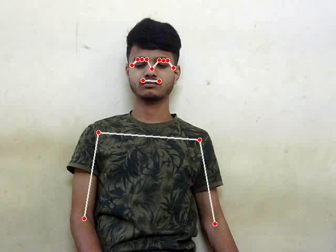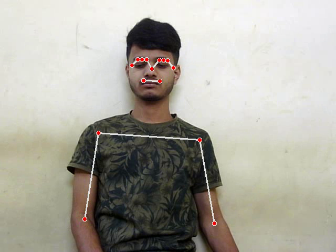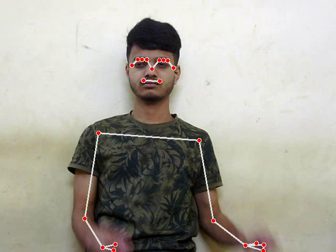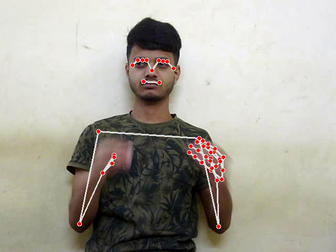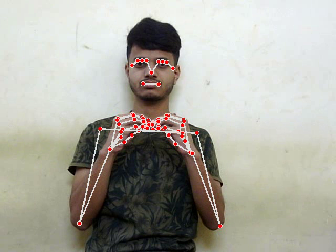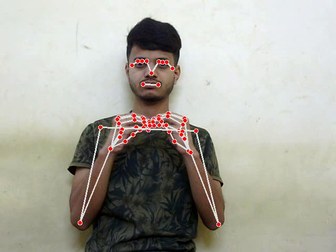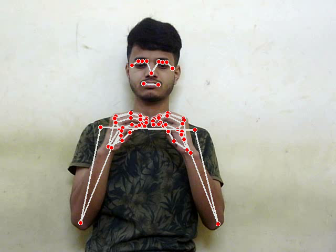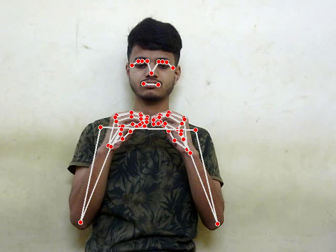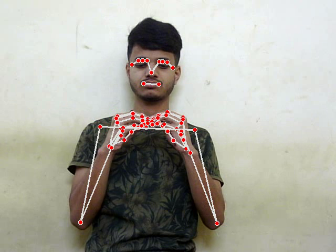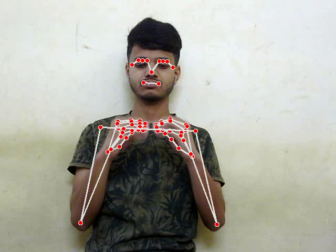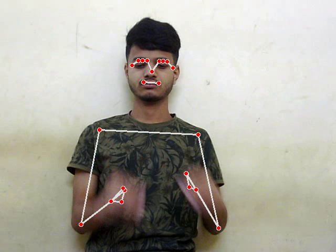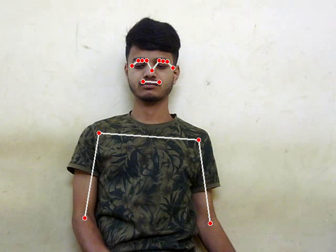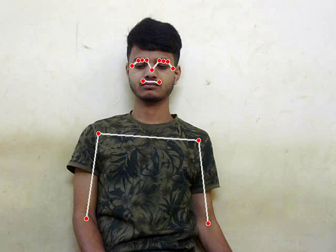more